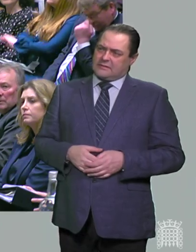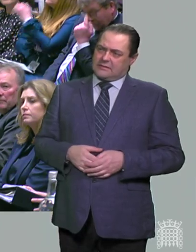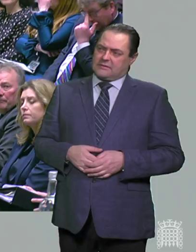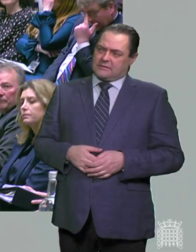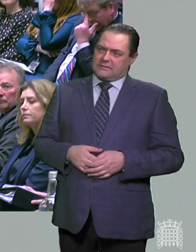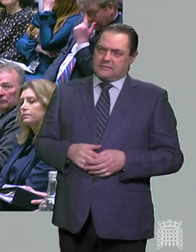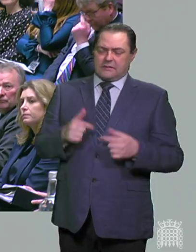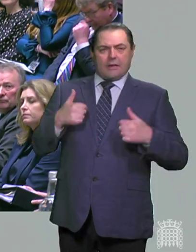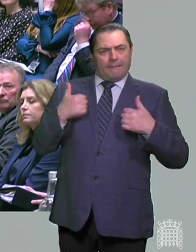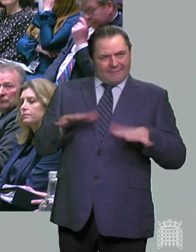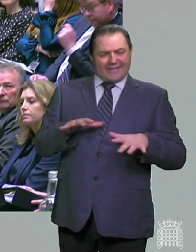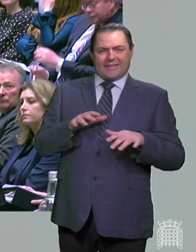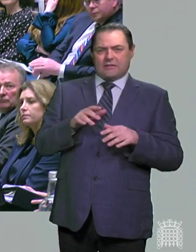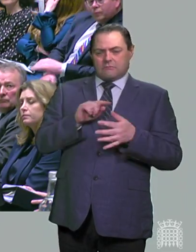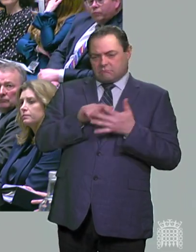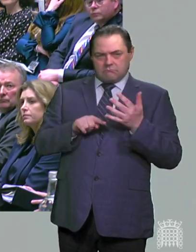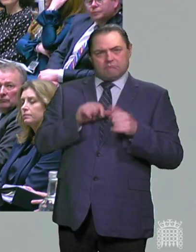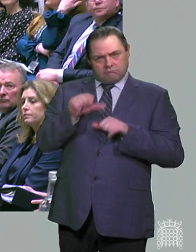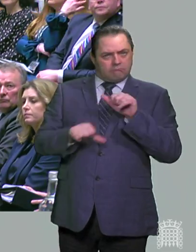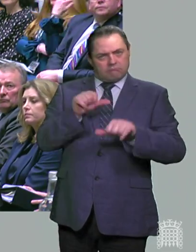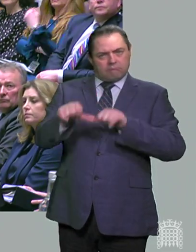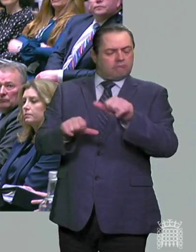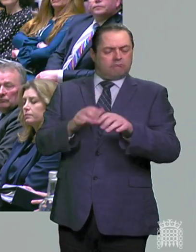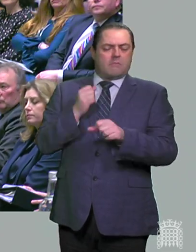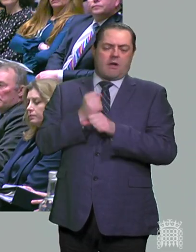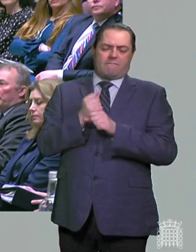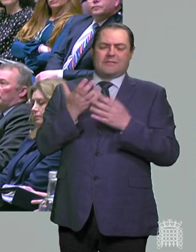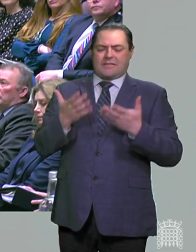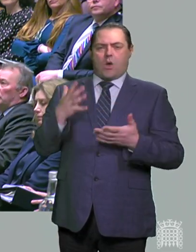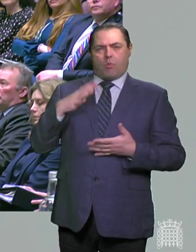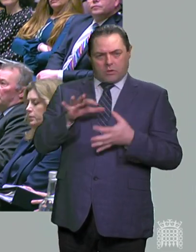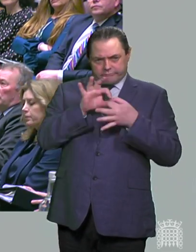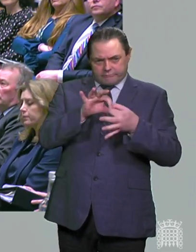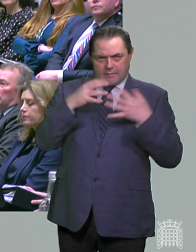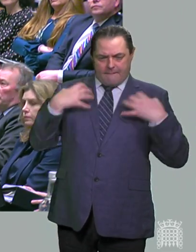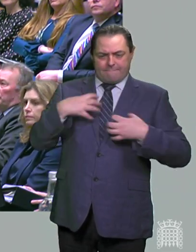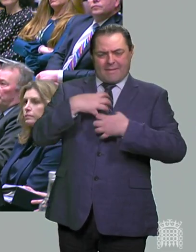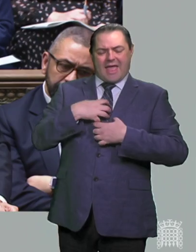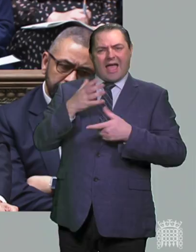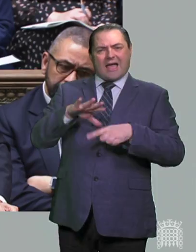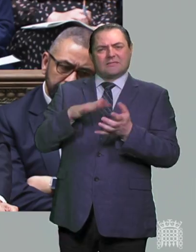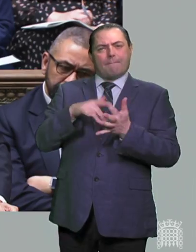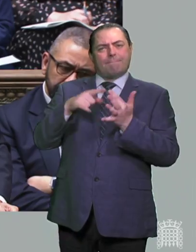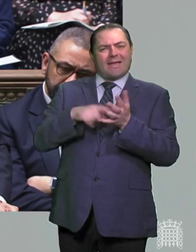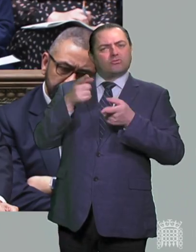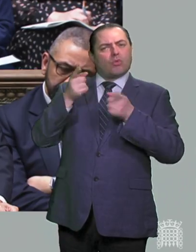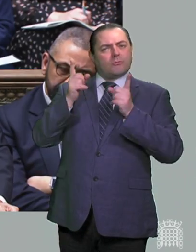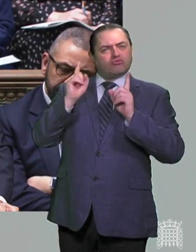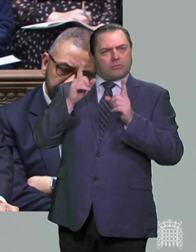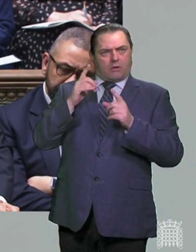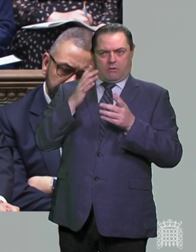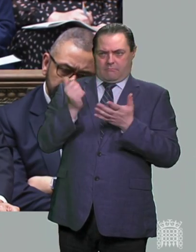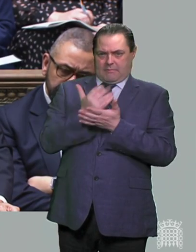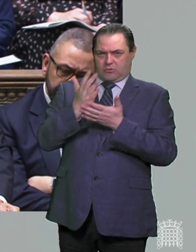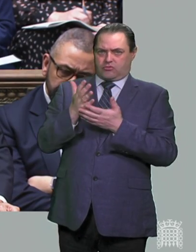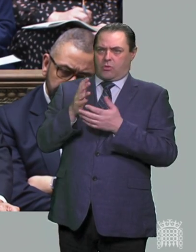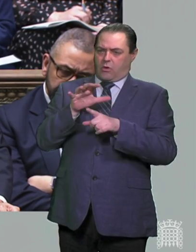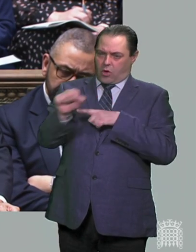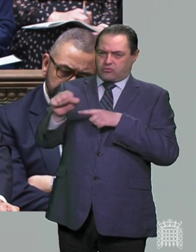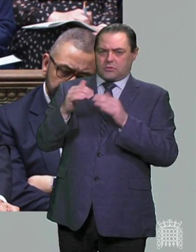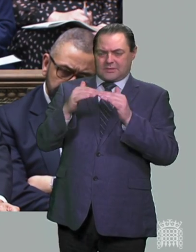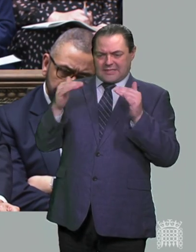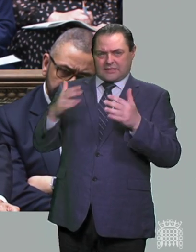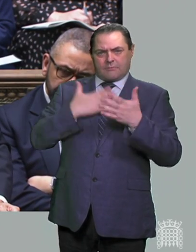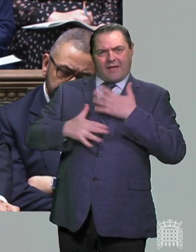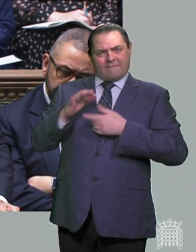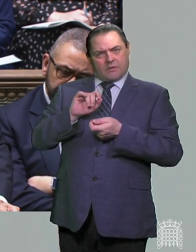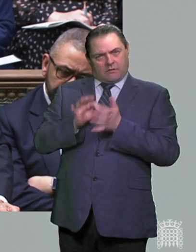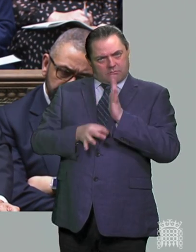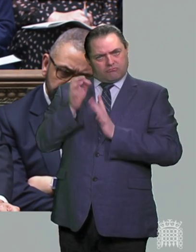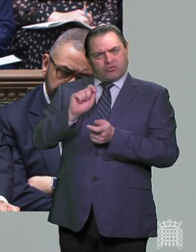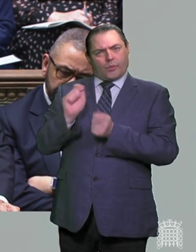We have taken a series of steps already, and the Government will also now work with the Mayor and the Metropolitan Police Commissioner to ensure that culture, standards and behaviour all improve.